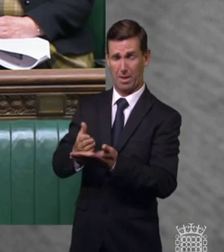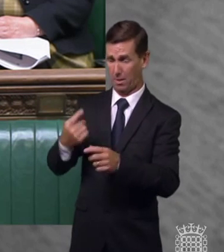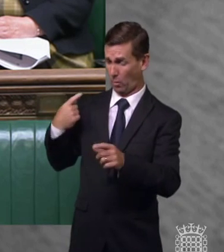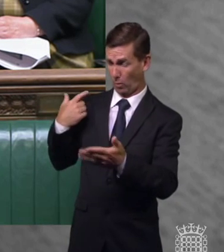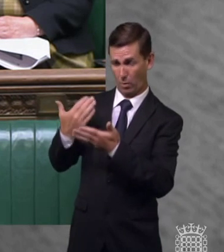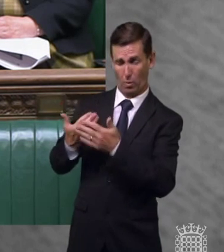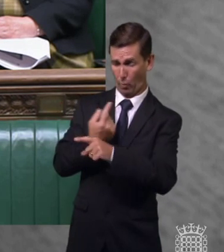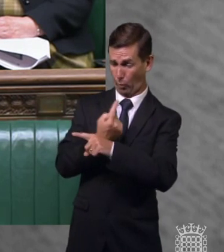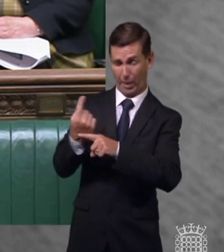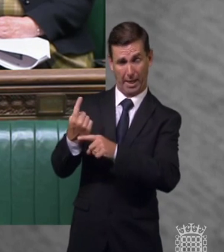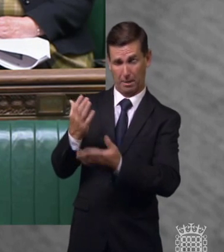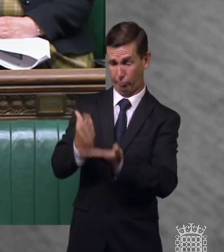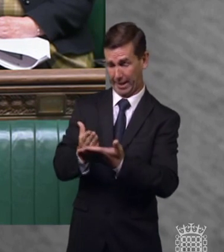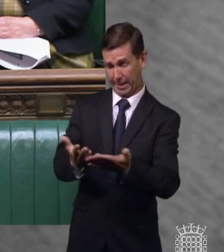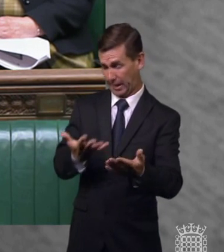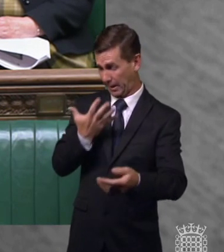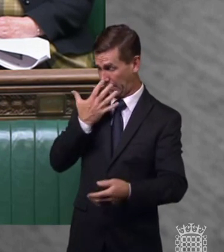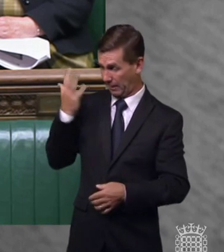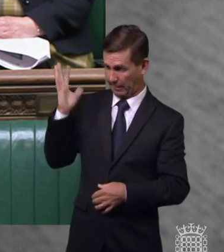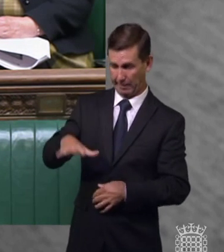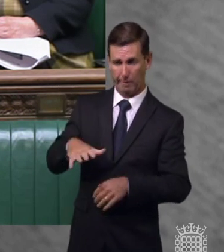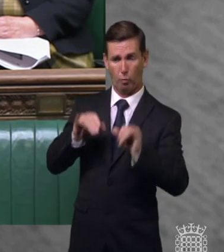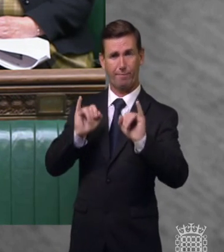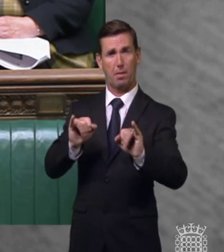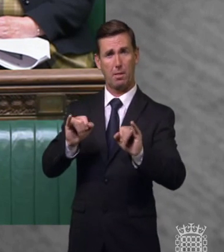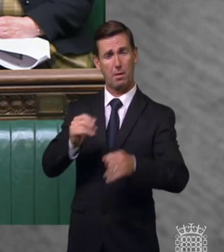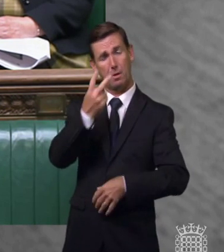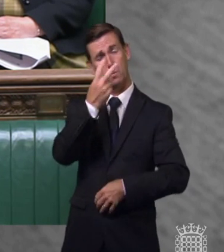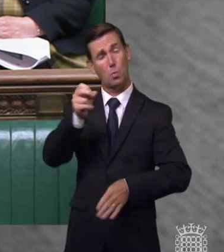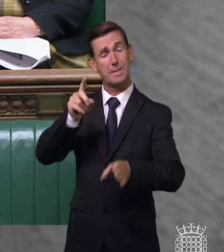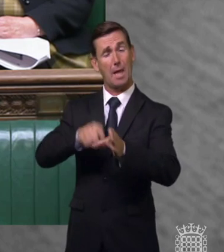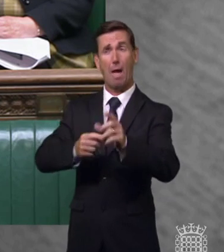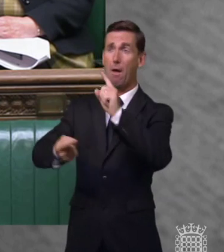Twenty years ago, the Taliban were largely in control of Afghanistan.